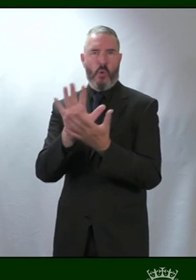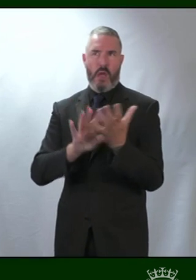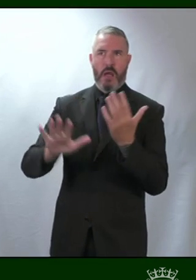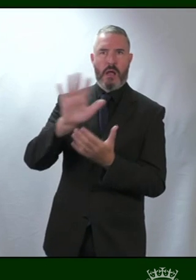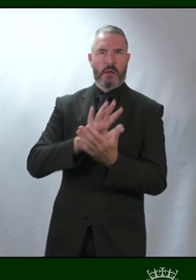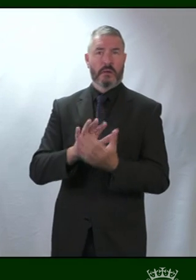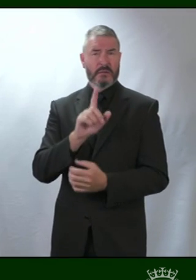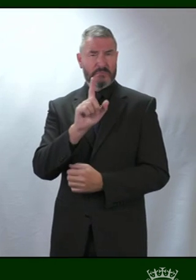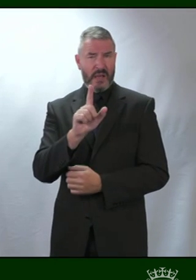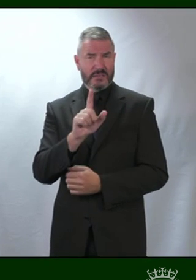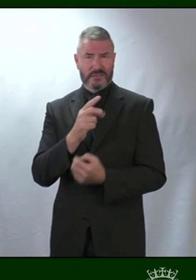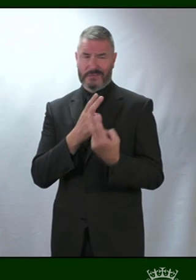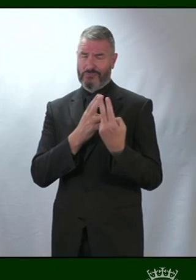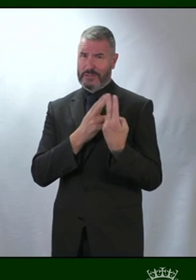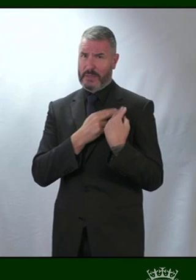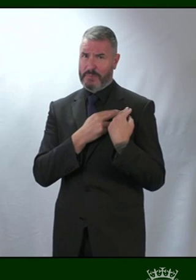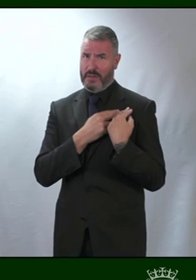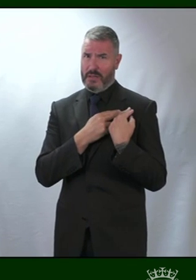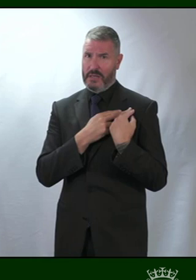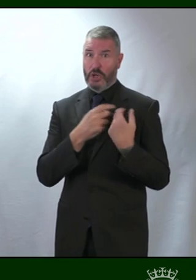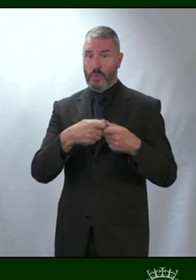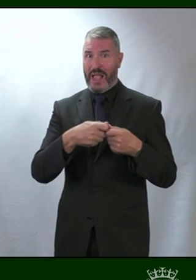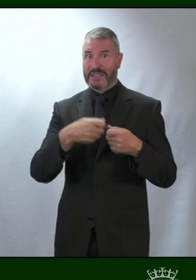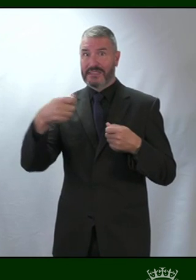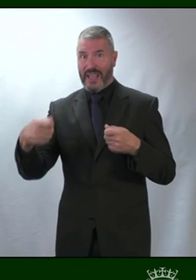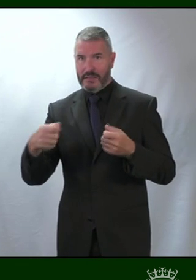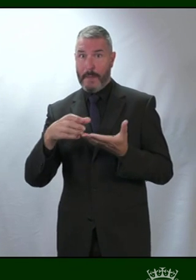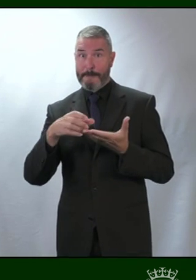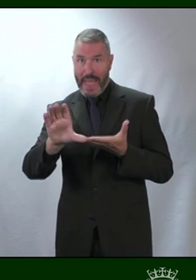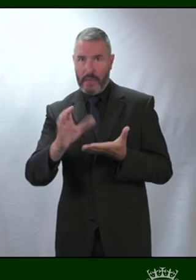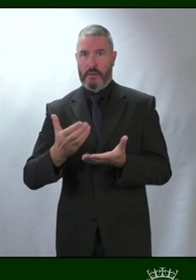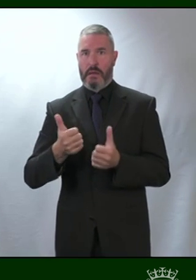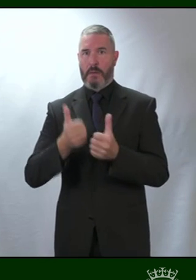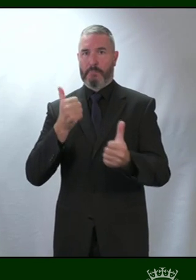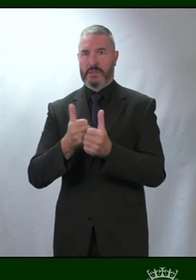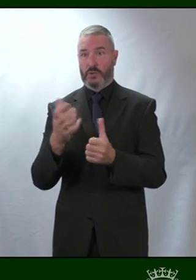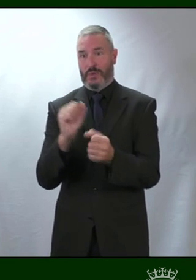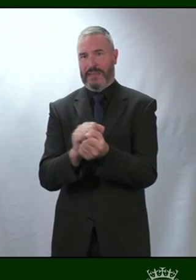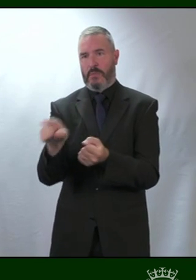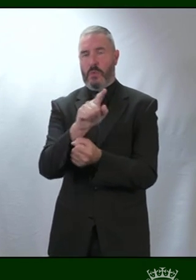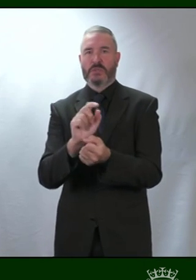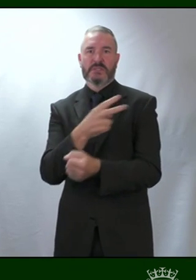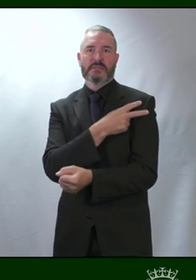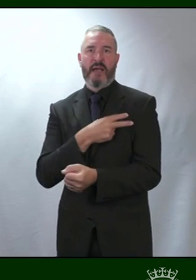However, the responsibility and powers for extending the furlough scheme lie with the Prime Minister and the Chancellor.